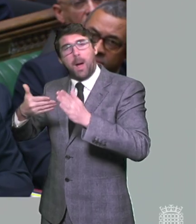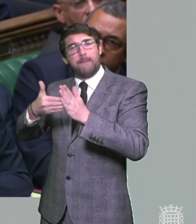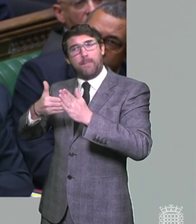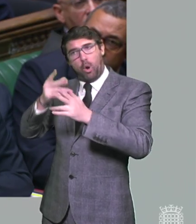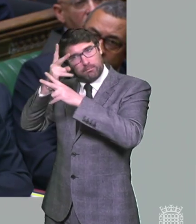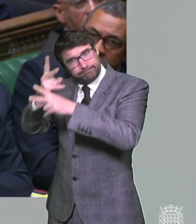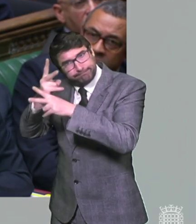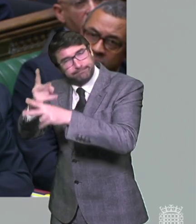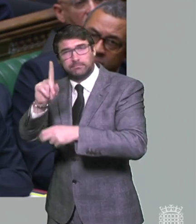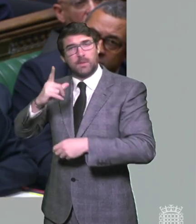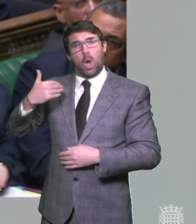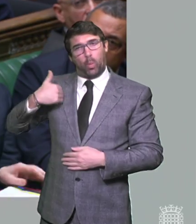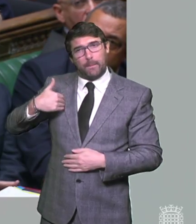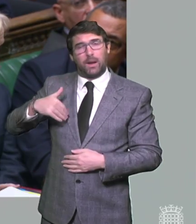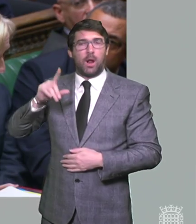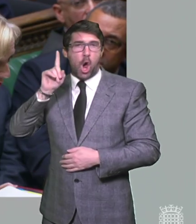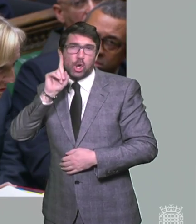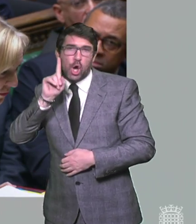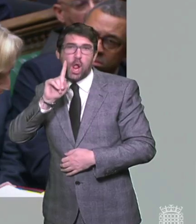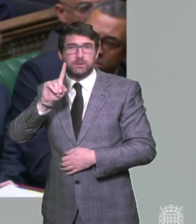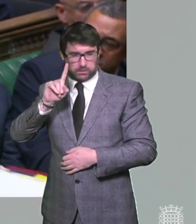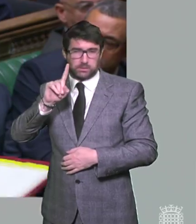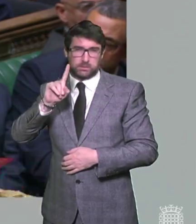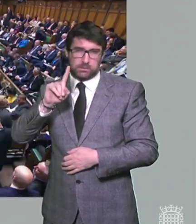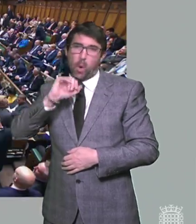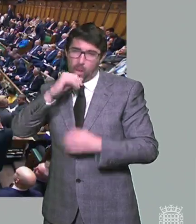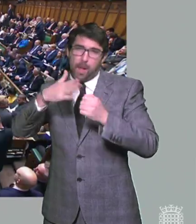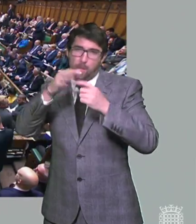No doubt more details will be set out in due course.